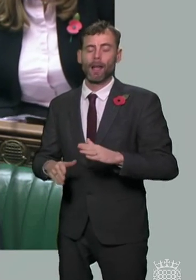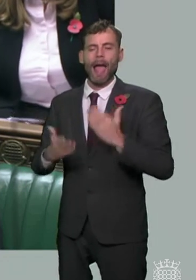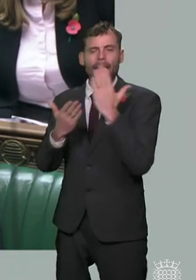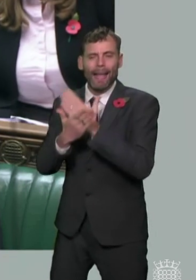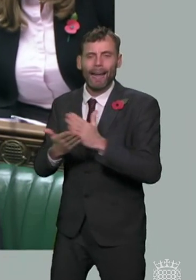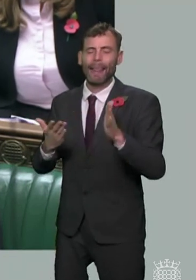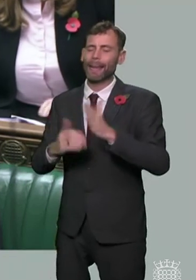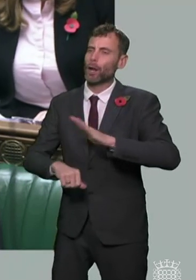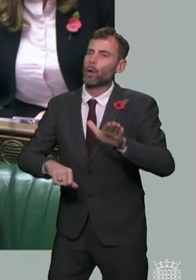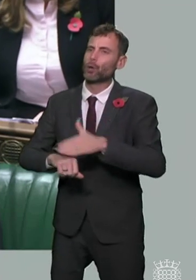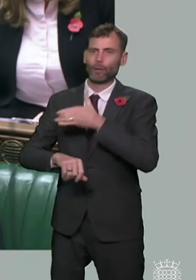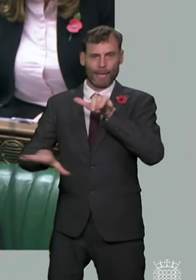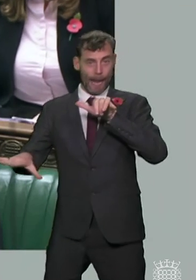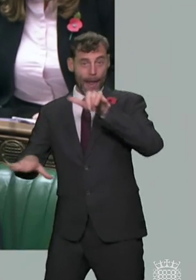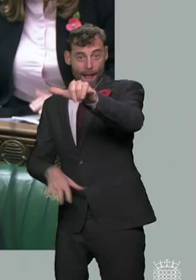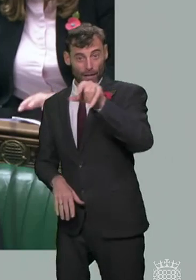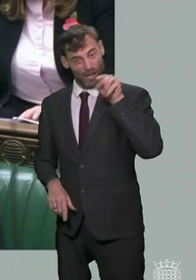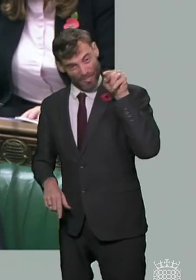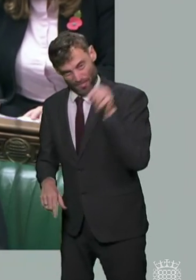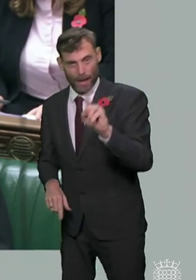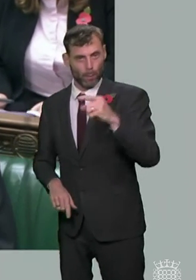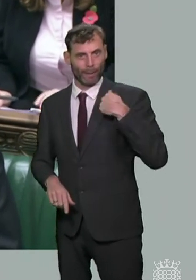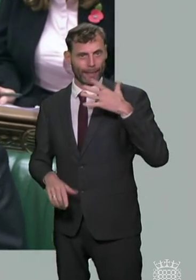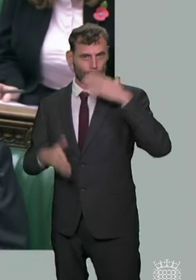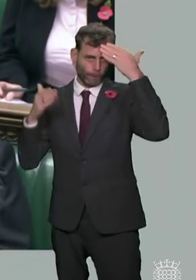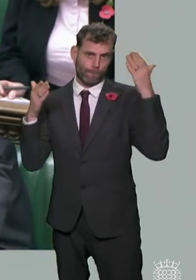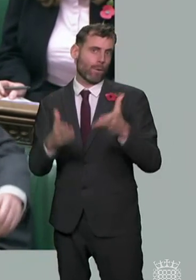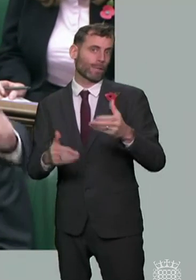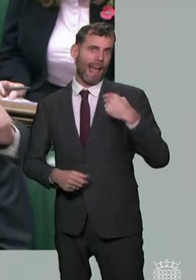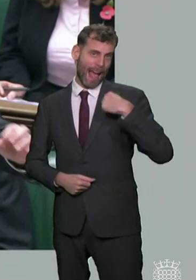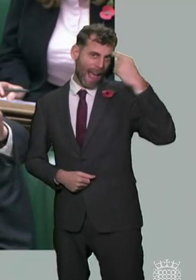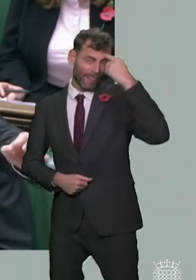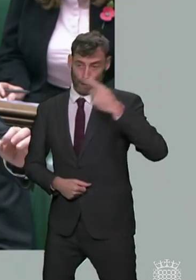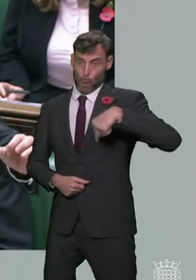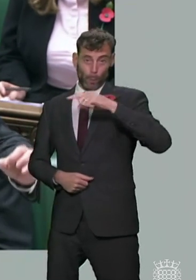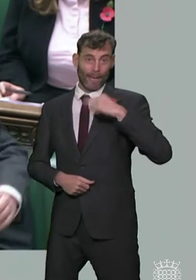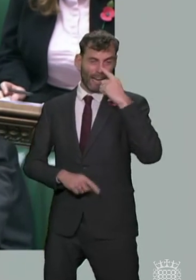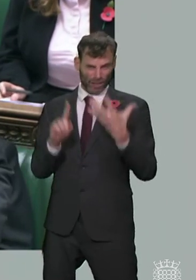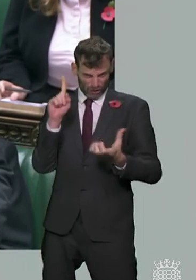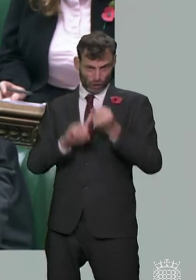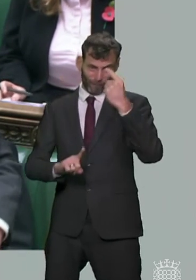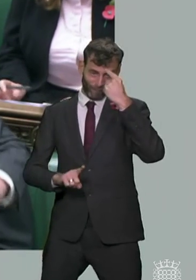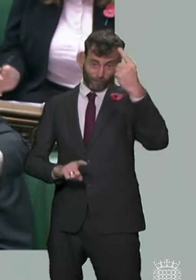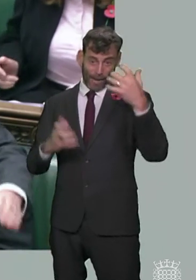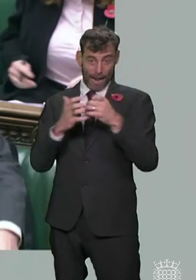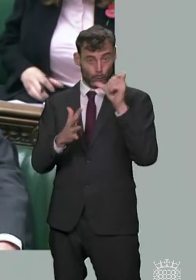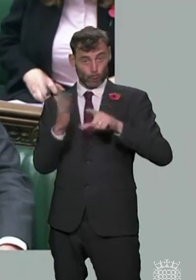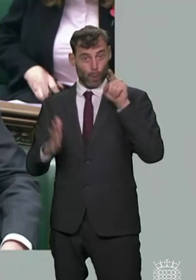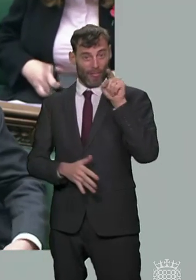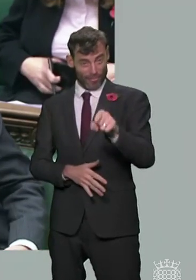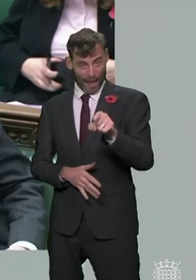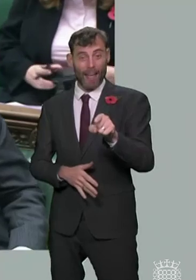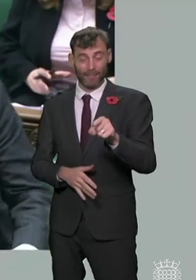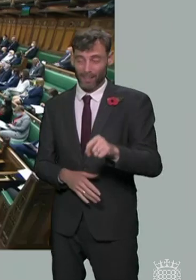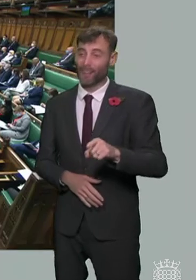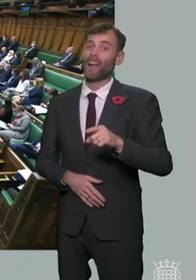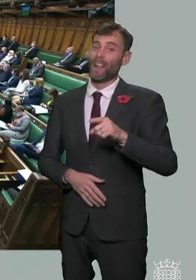And by the way, that has every chance of arriving a lot earlier than a third runway at Heathrow.